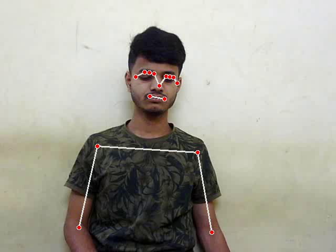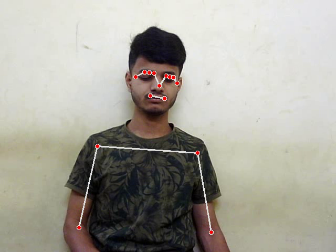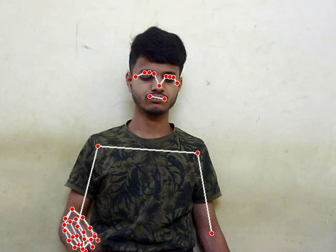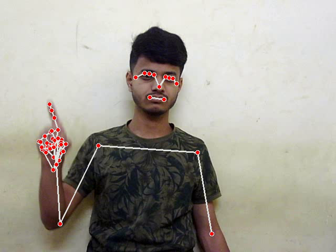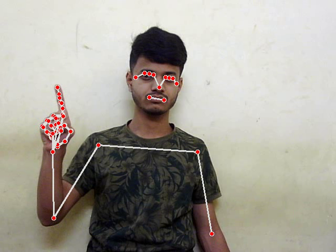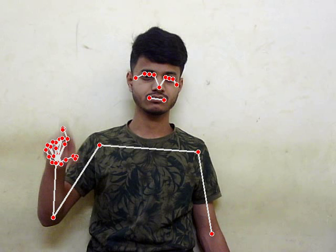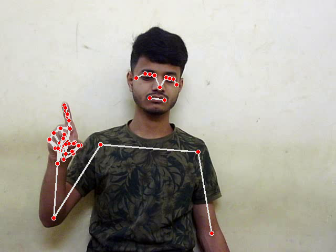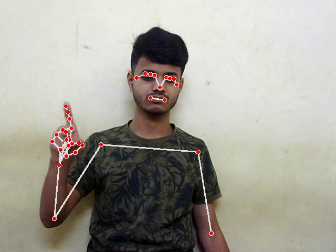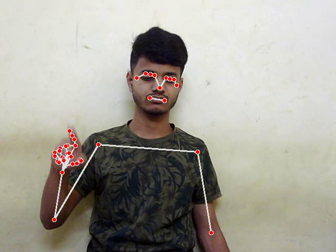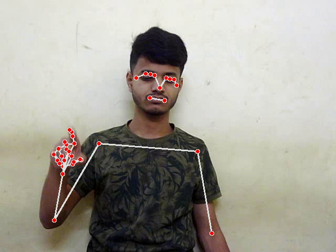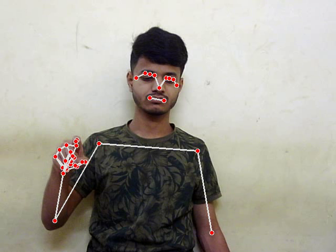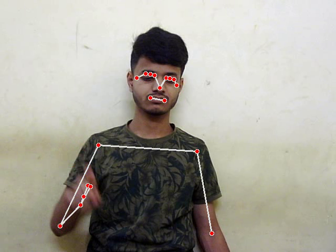need